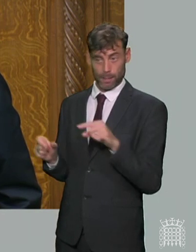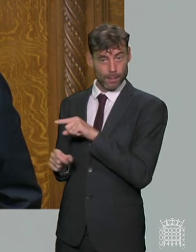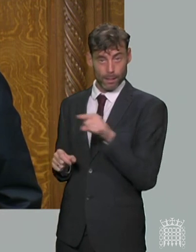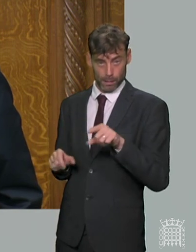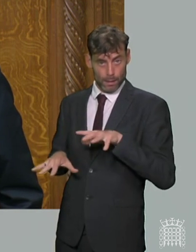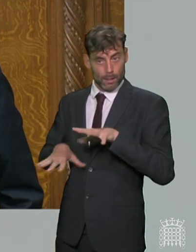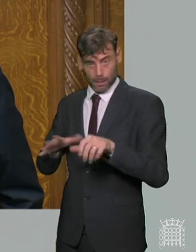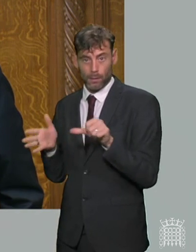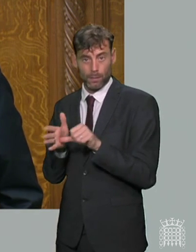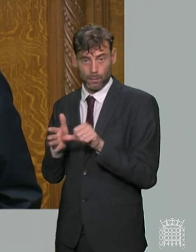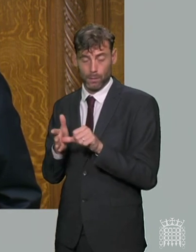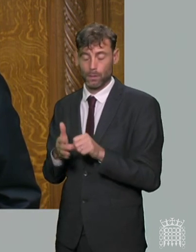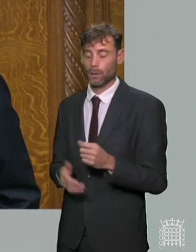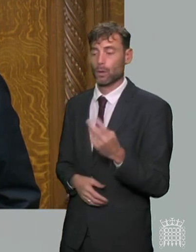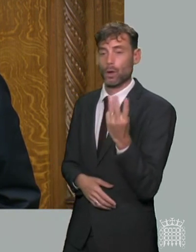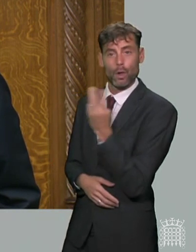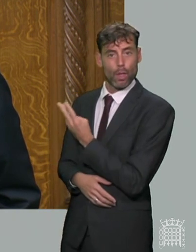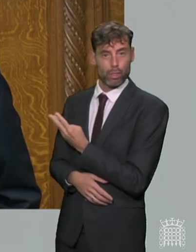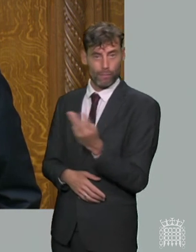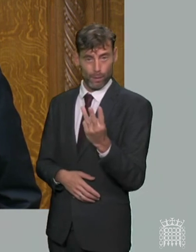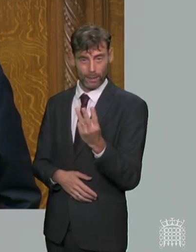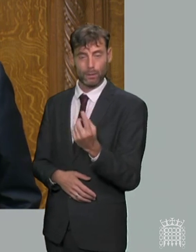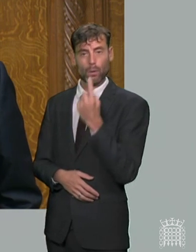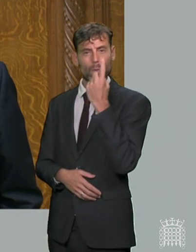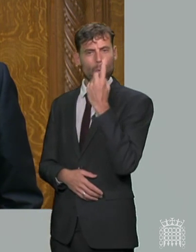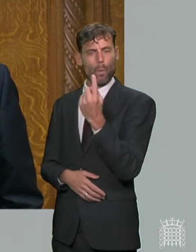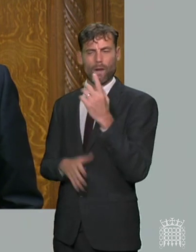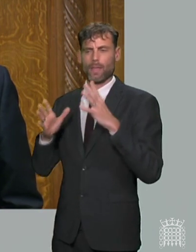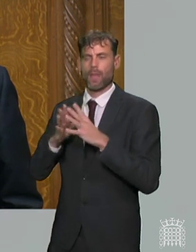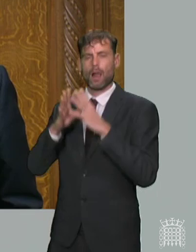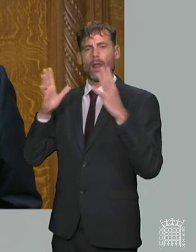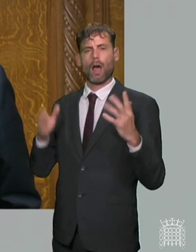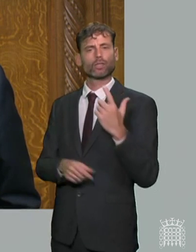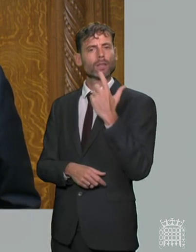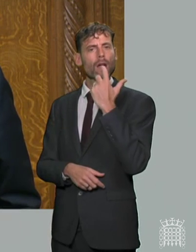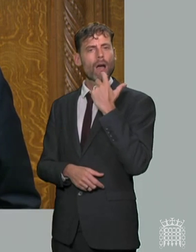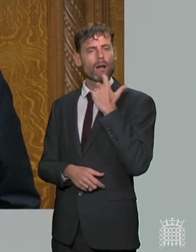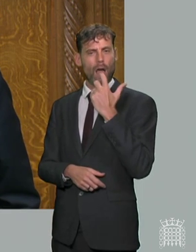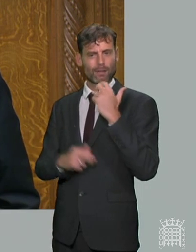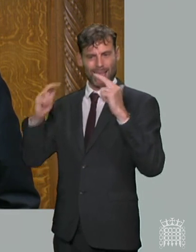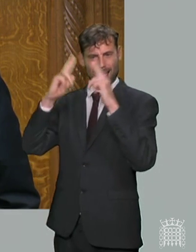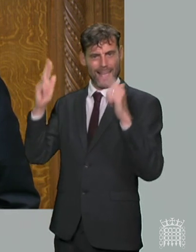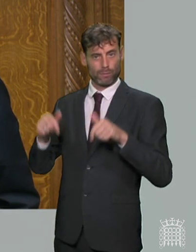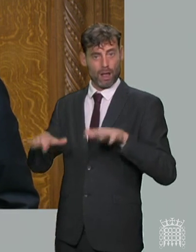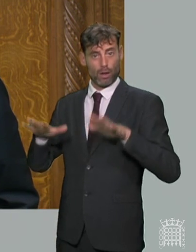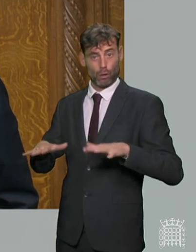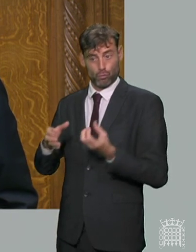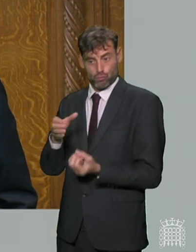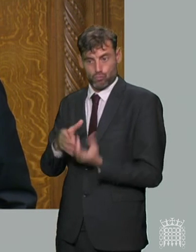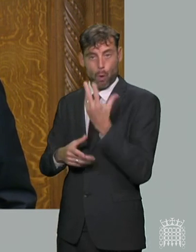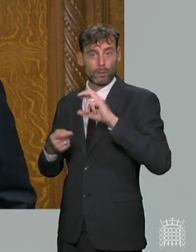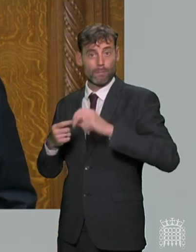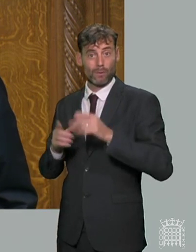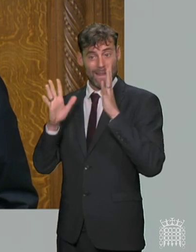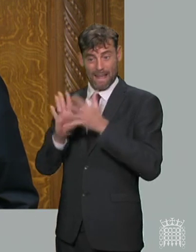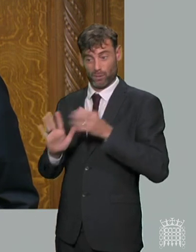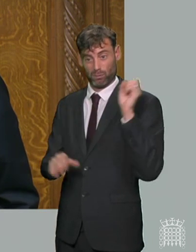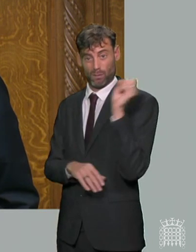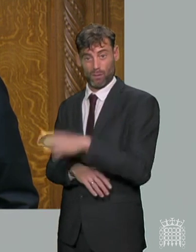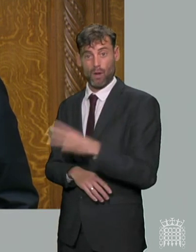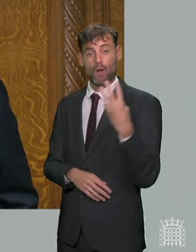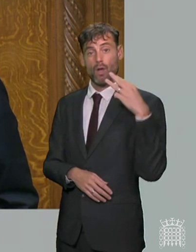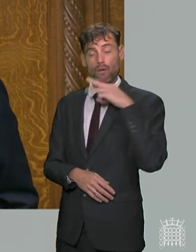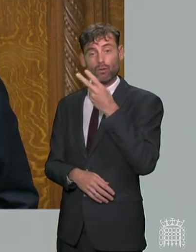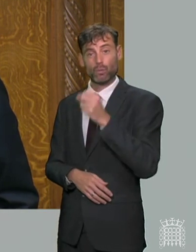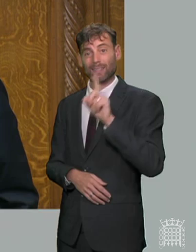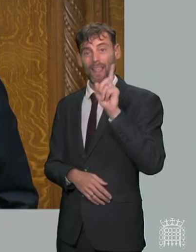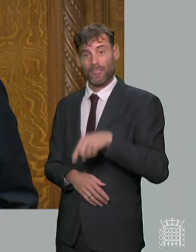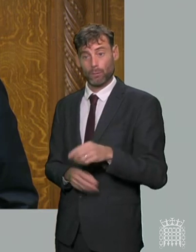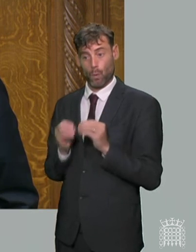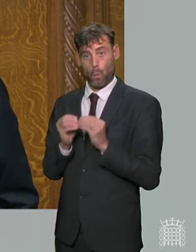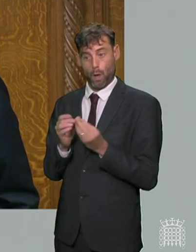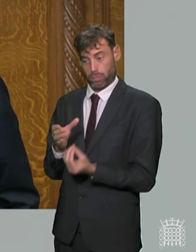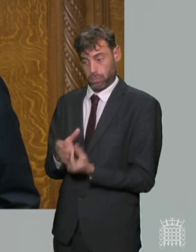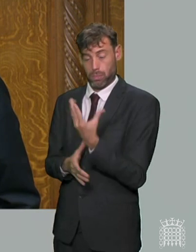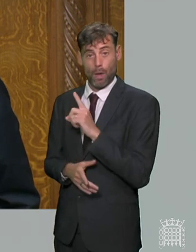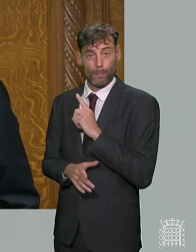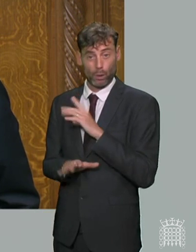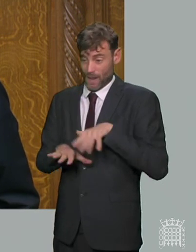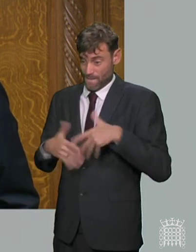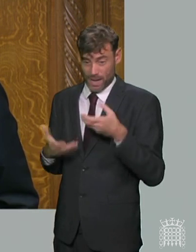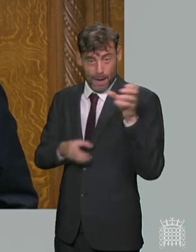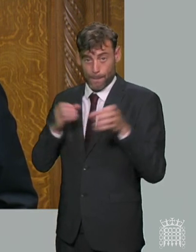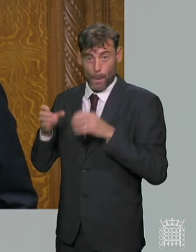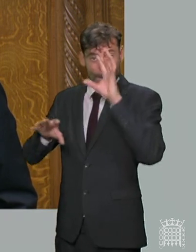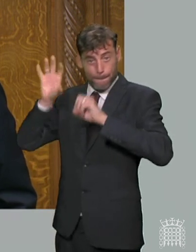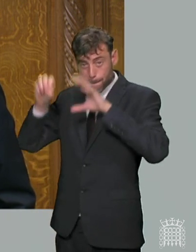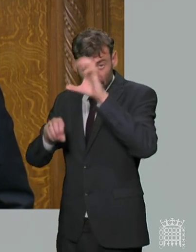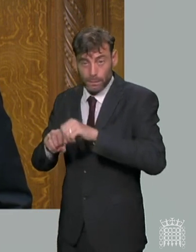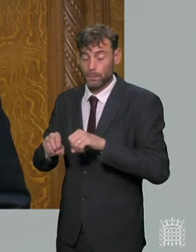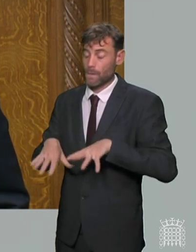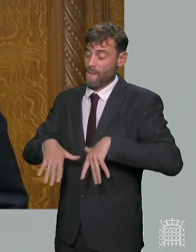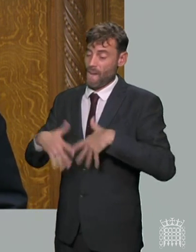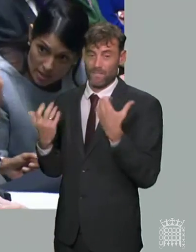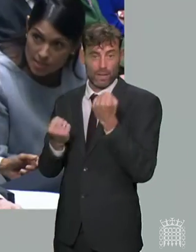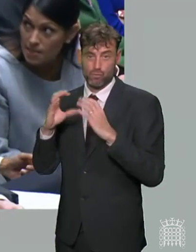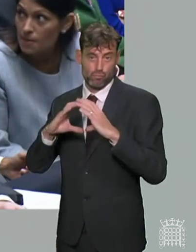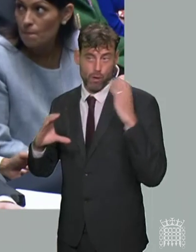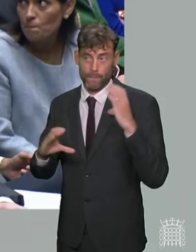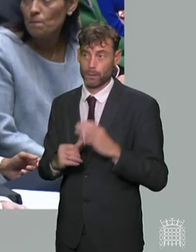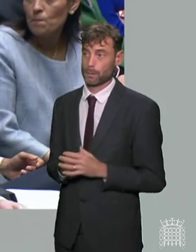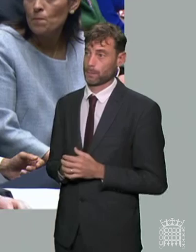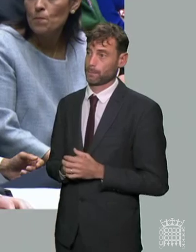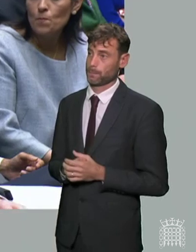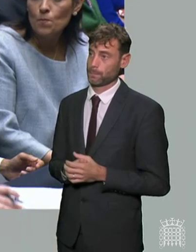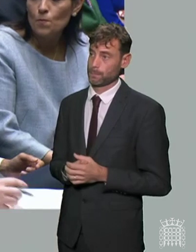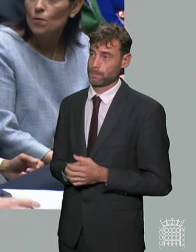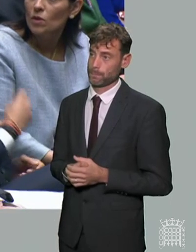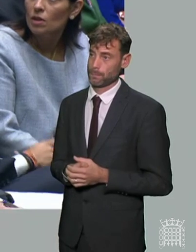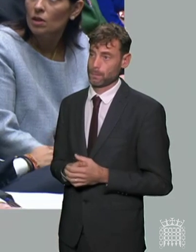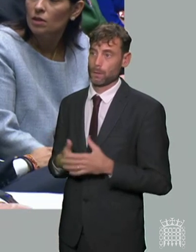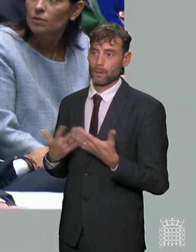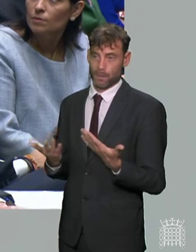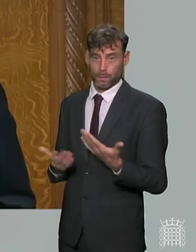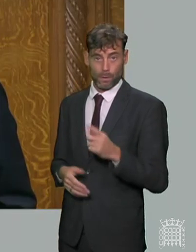In three weeks, Thanet Earth in my constituency, which is one of the largest glasshouse companies in the country and grows tomatoes, has had to trash £320,000-worth of produce because there are no pickers and no drivers.